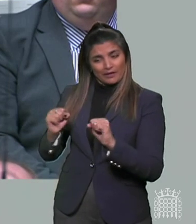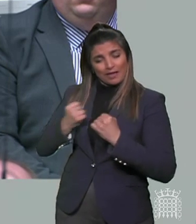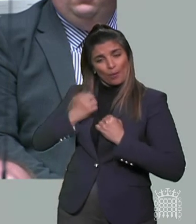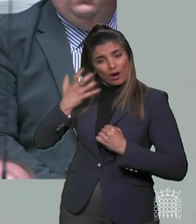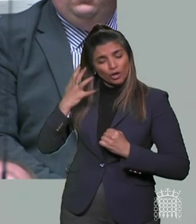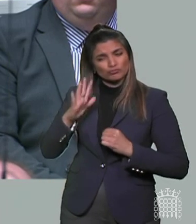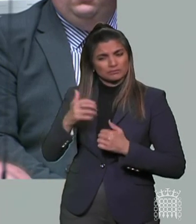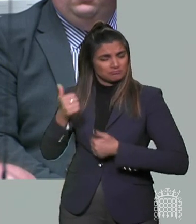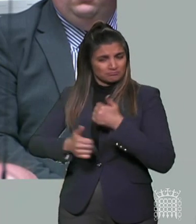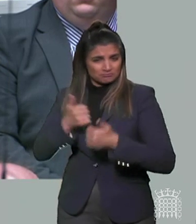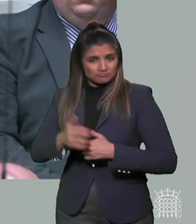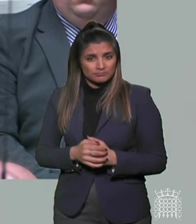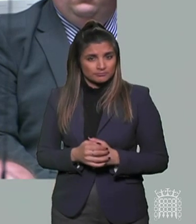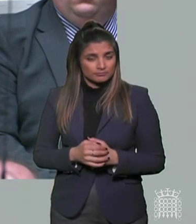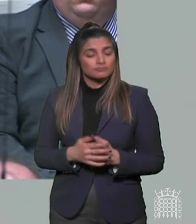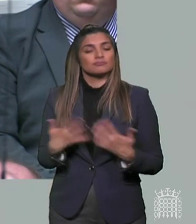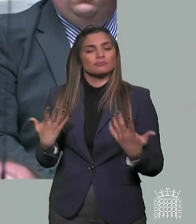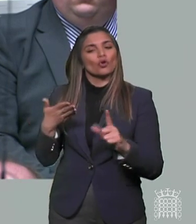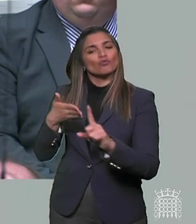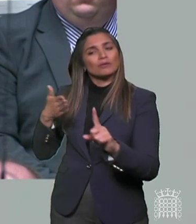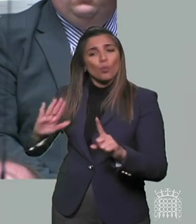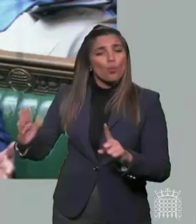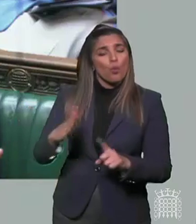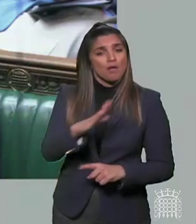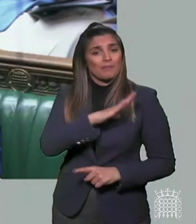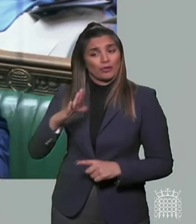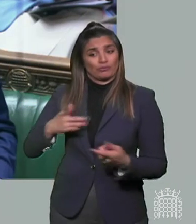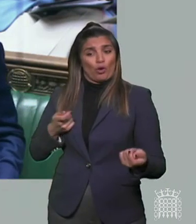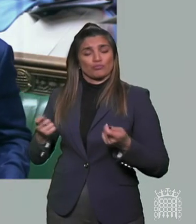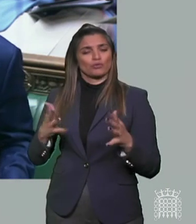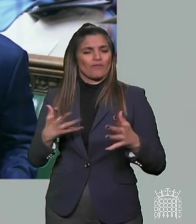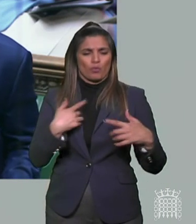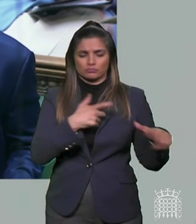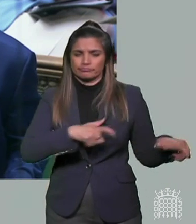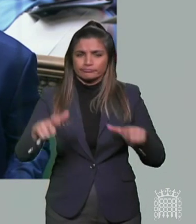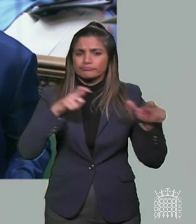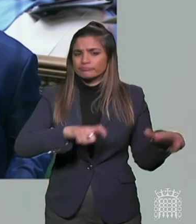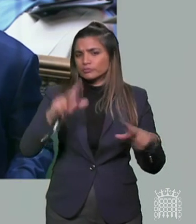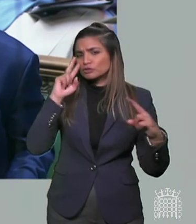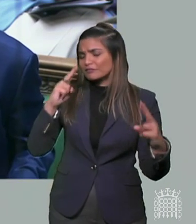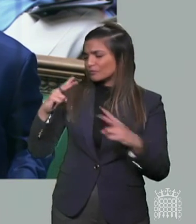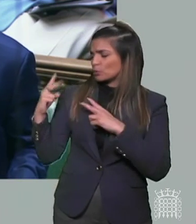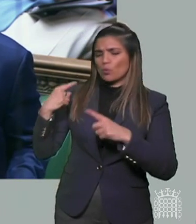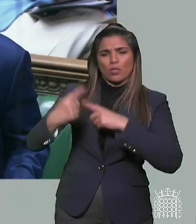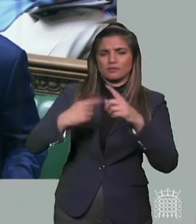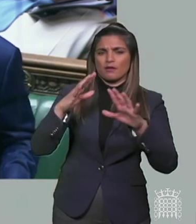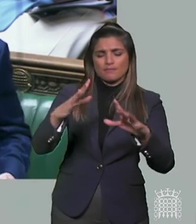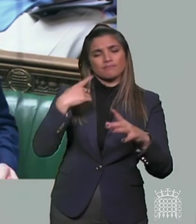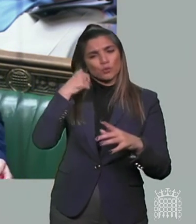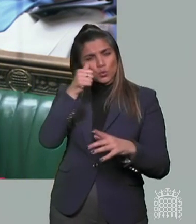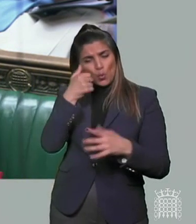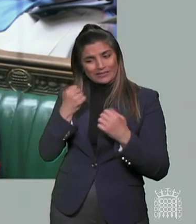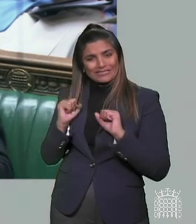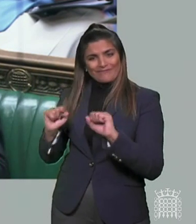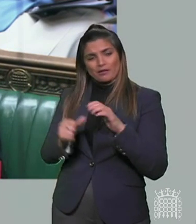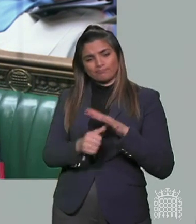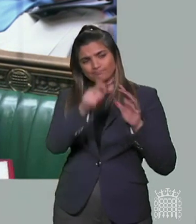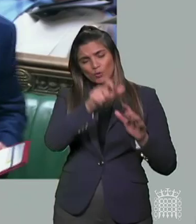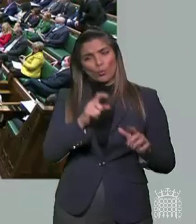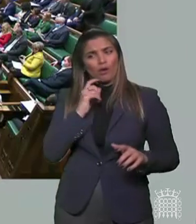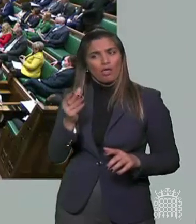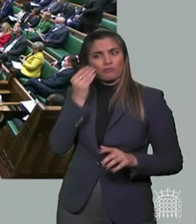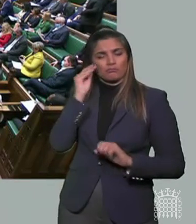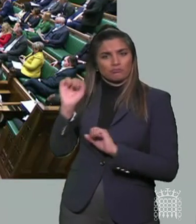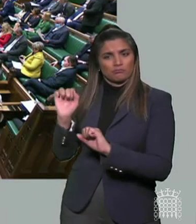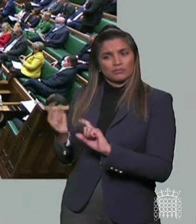As she will know, recognition for all military operations is kept under continuous review, and I know that the Defence Secretary will have heard her compelling suggestions.